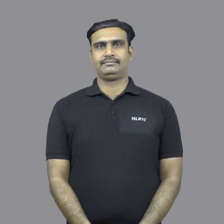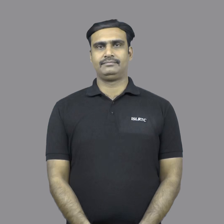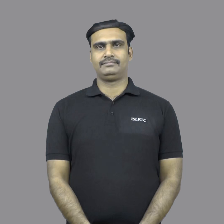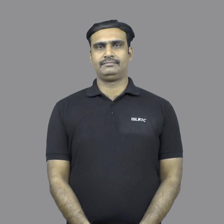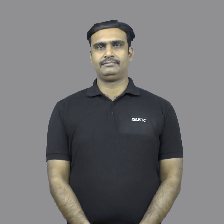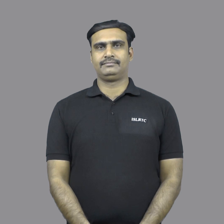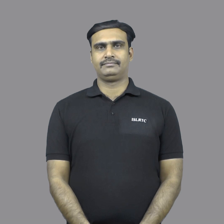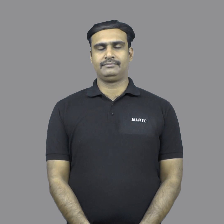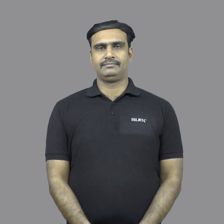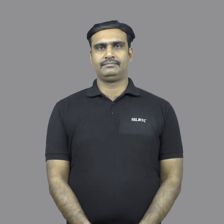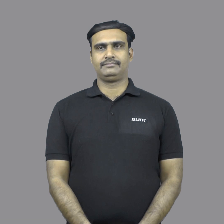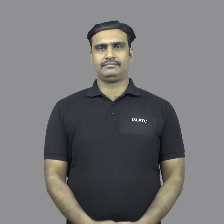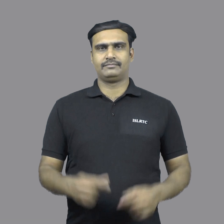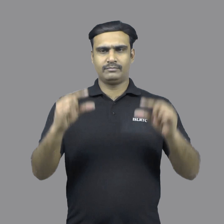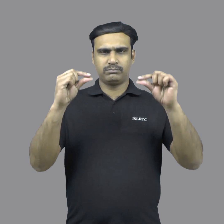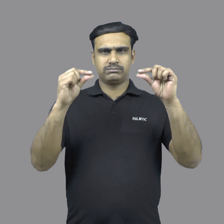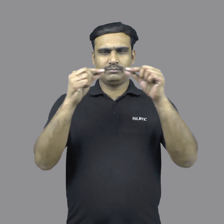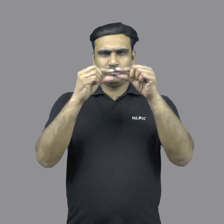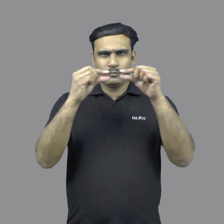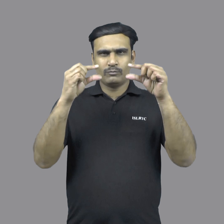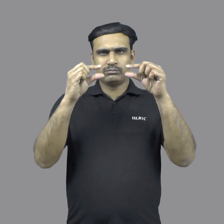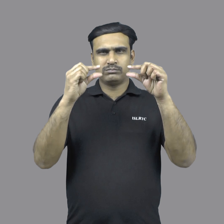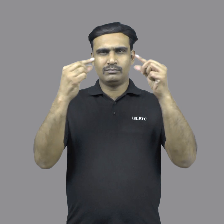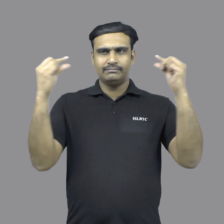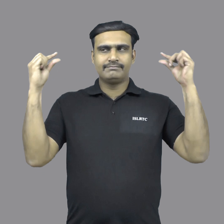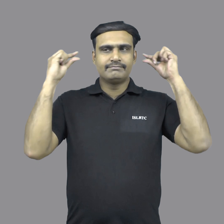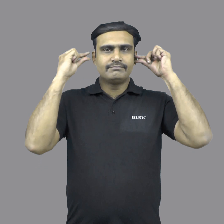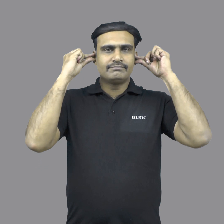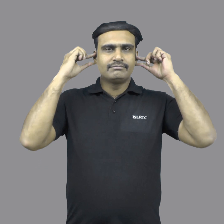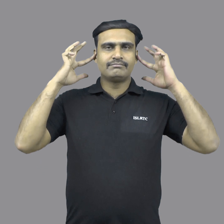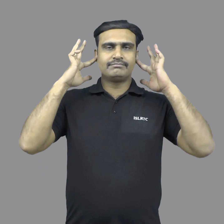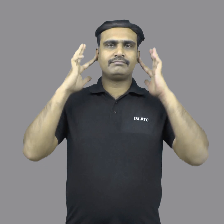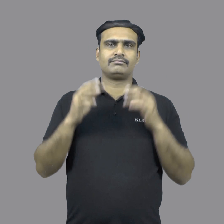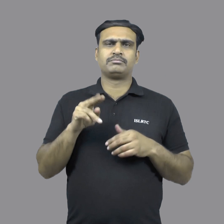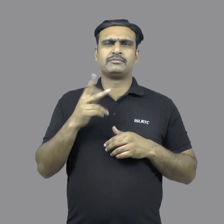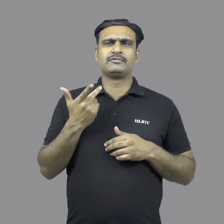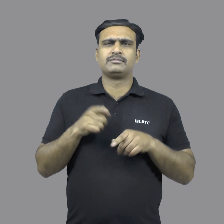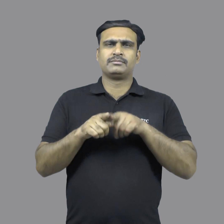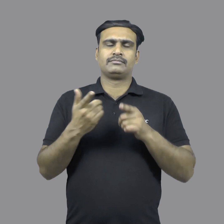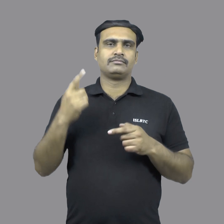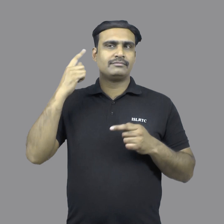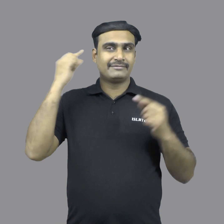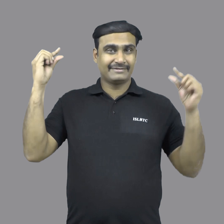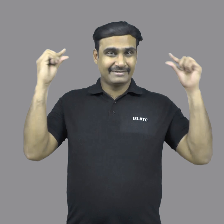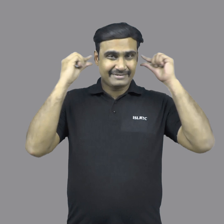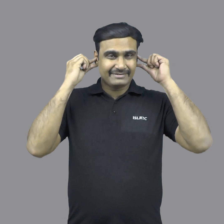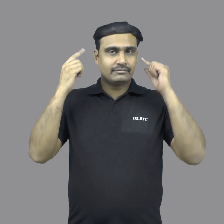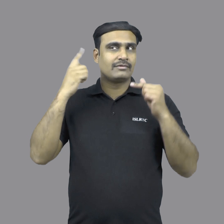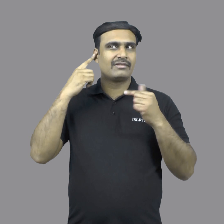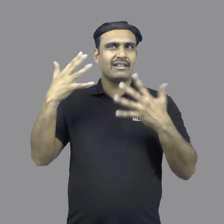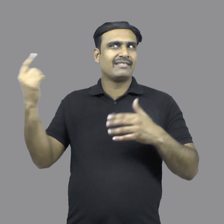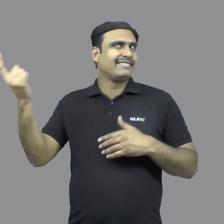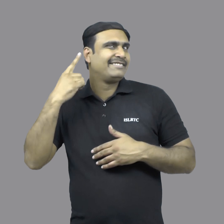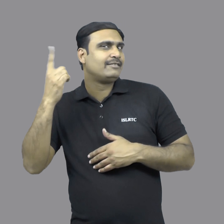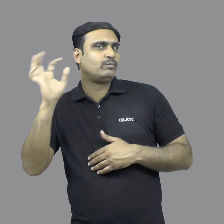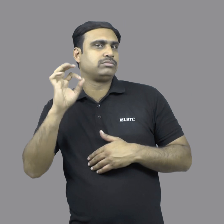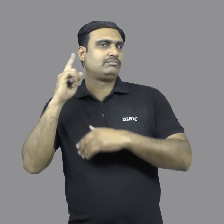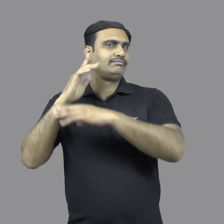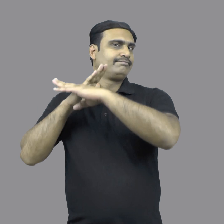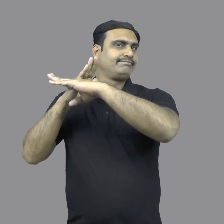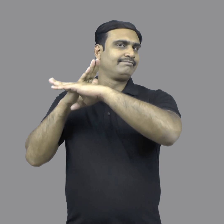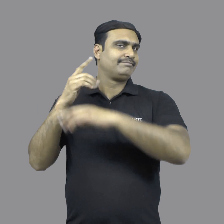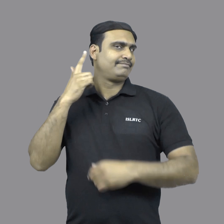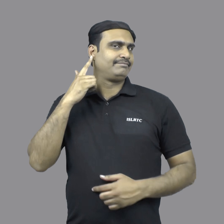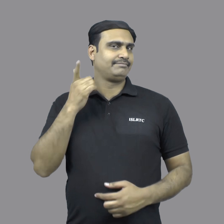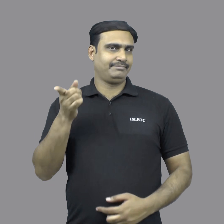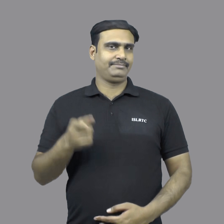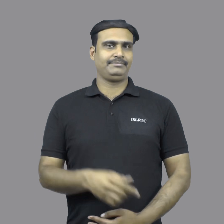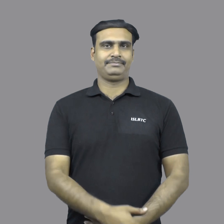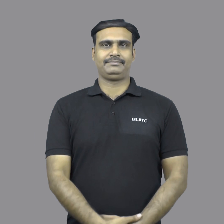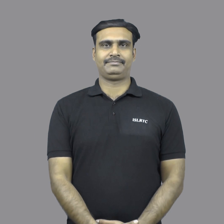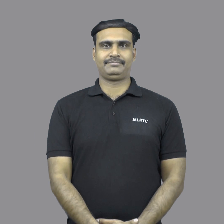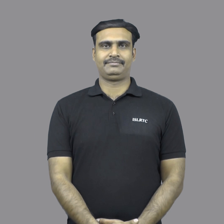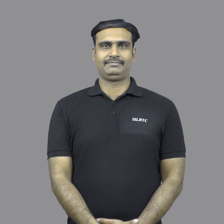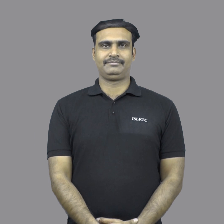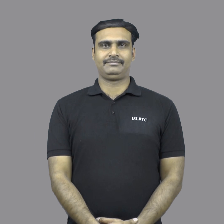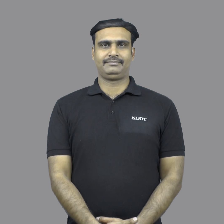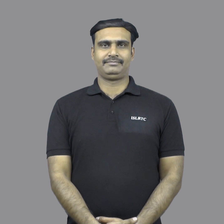Ear Plug